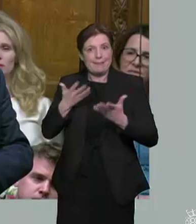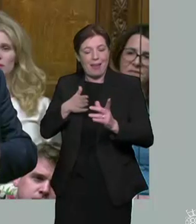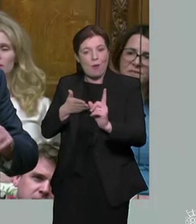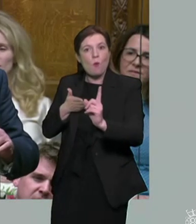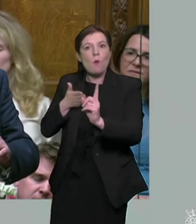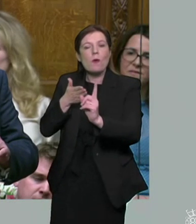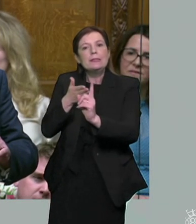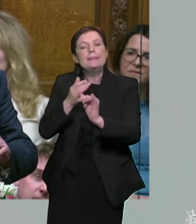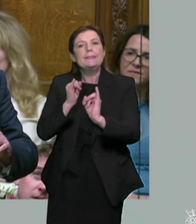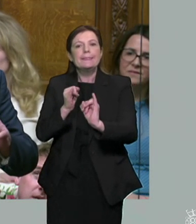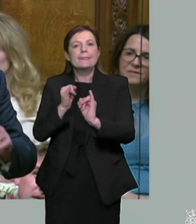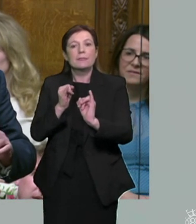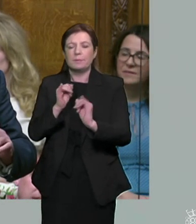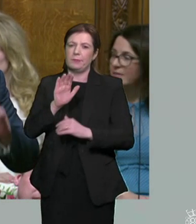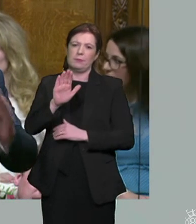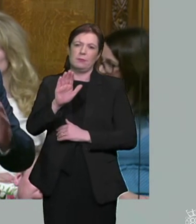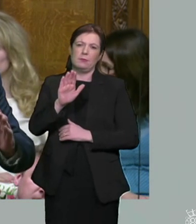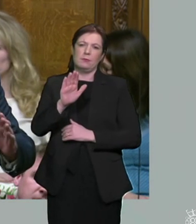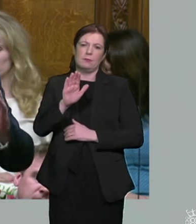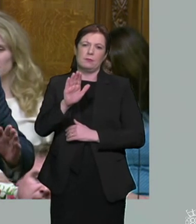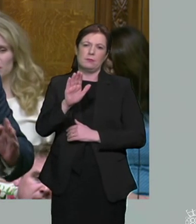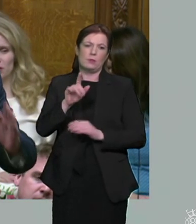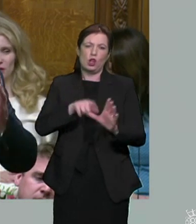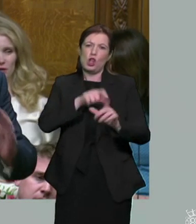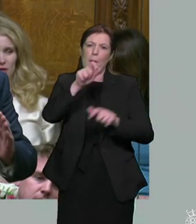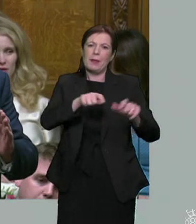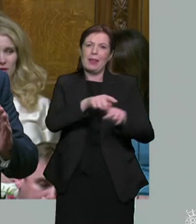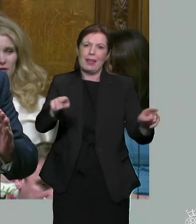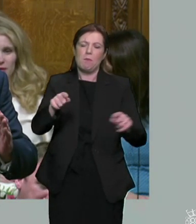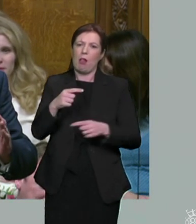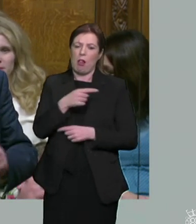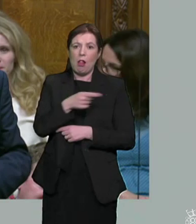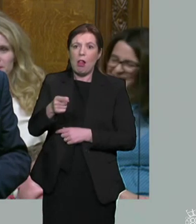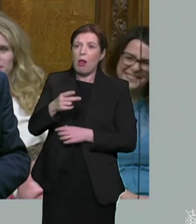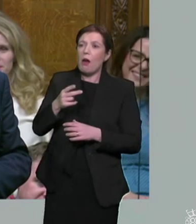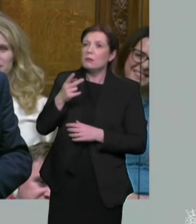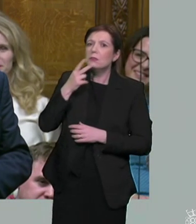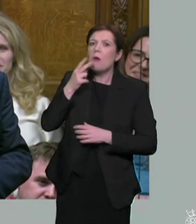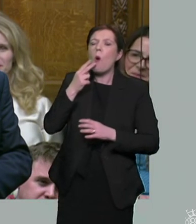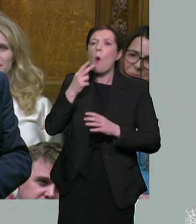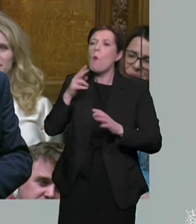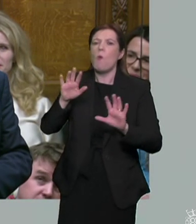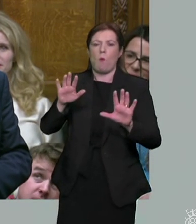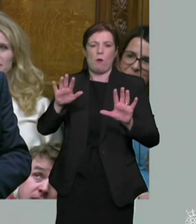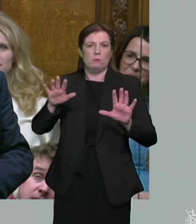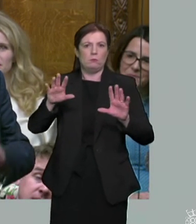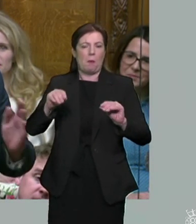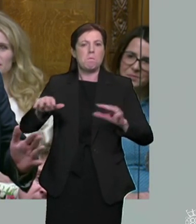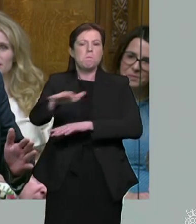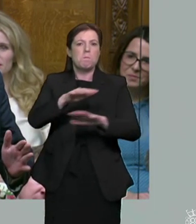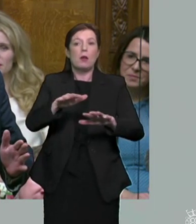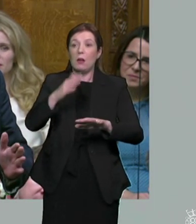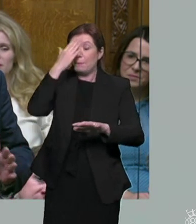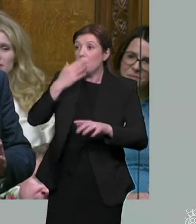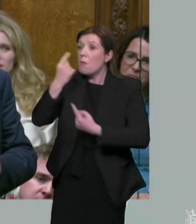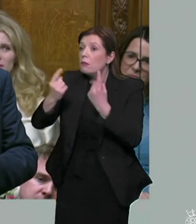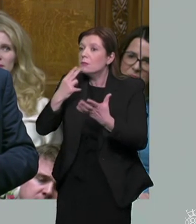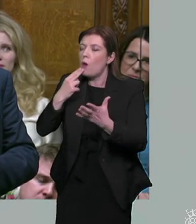It is vital that we discourage young people from starting to smoke and encourage people who already smoke to give up.